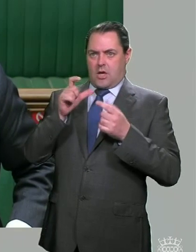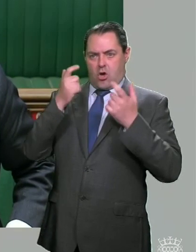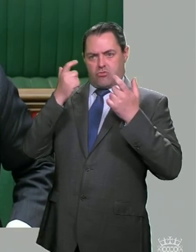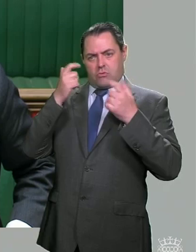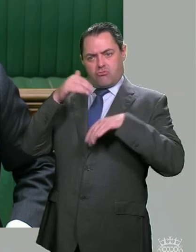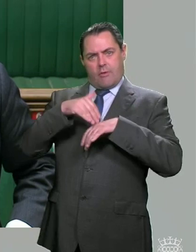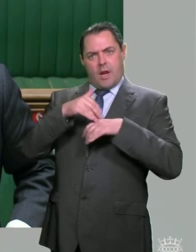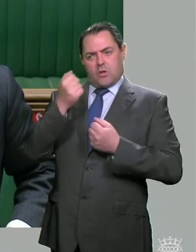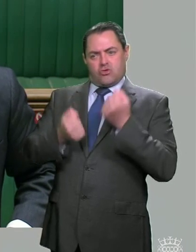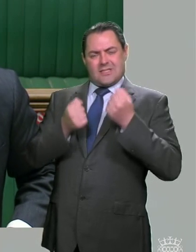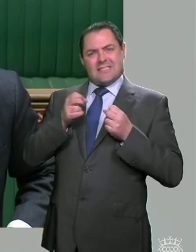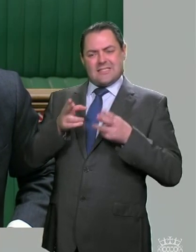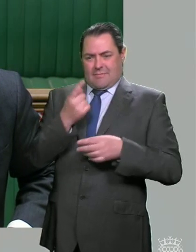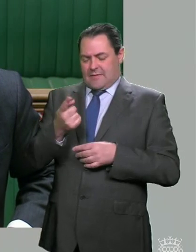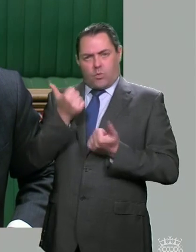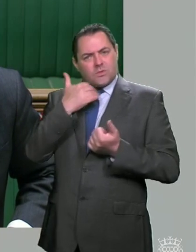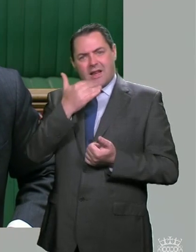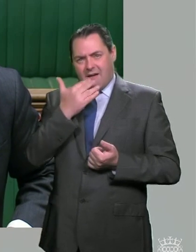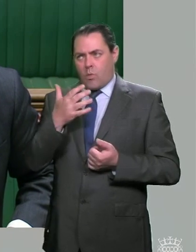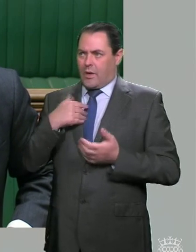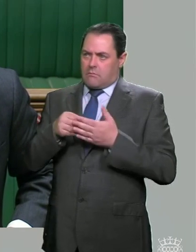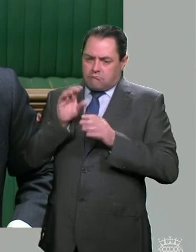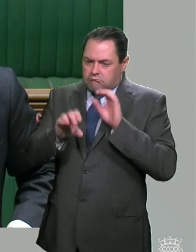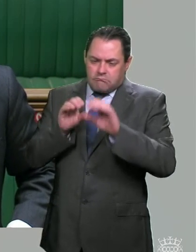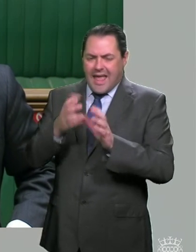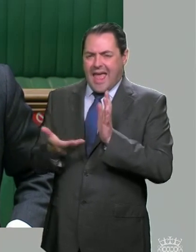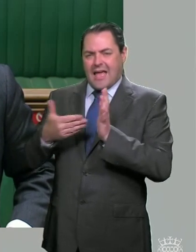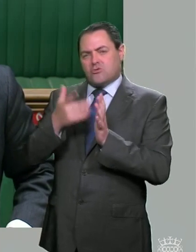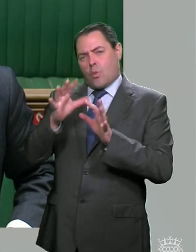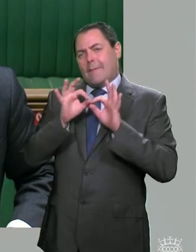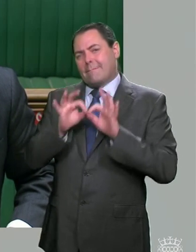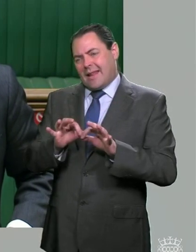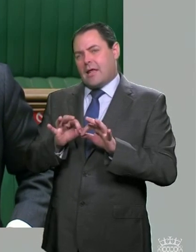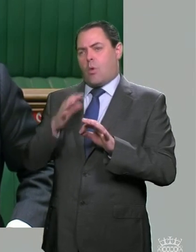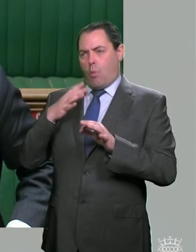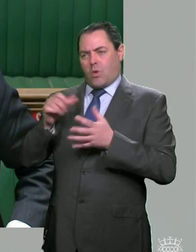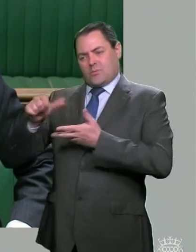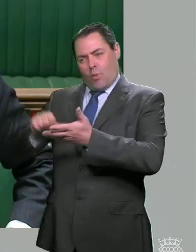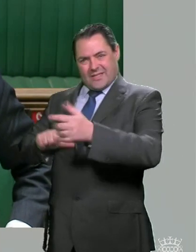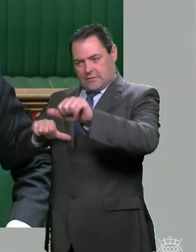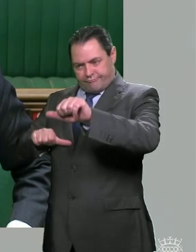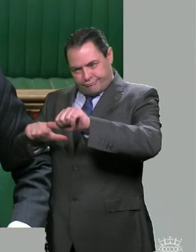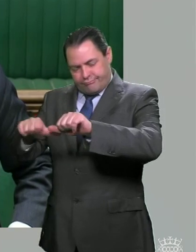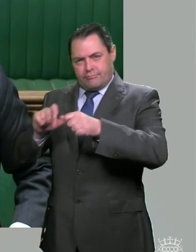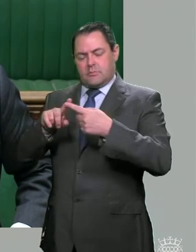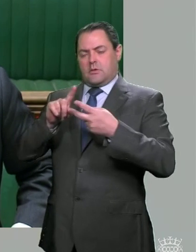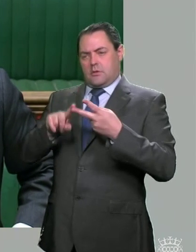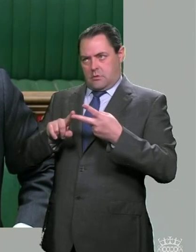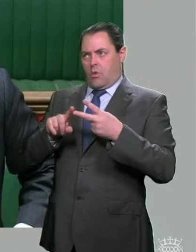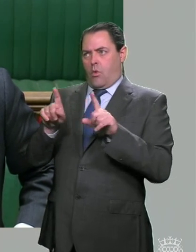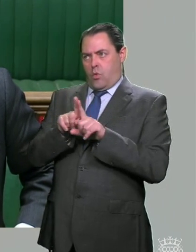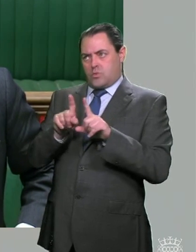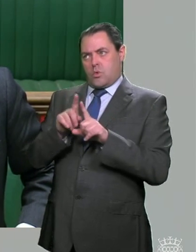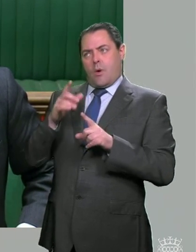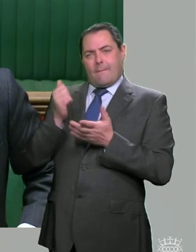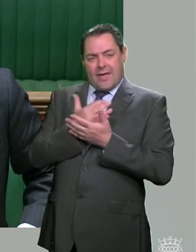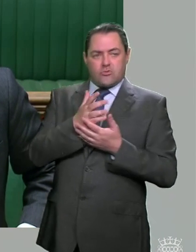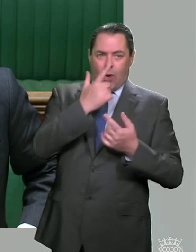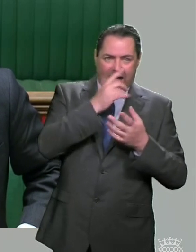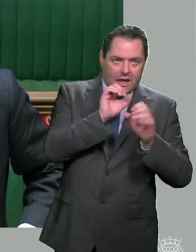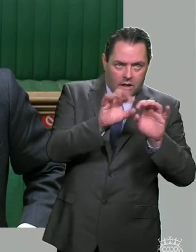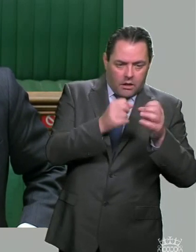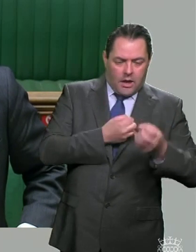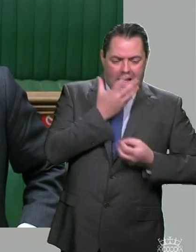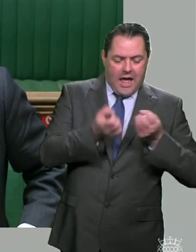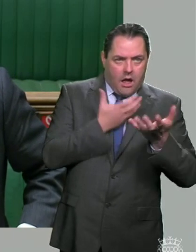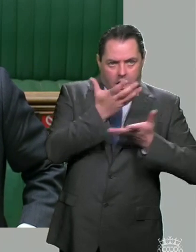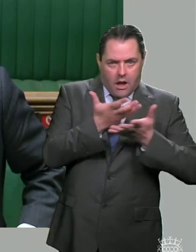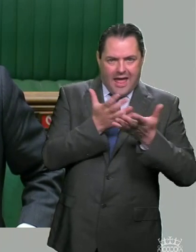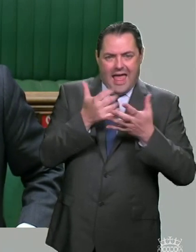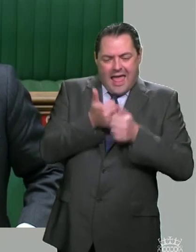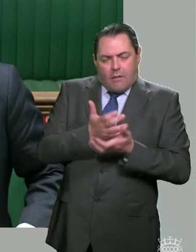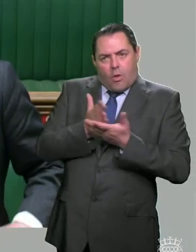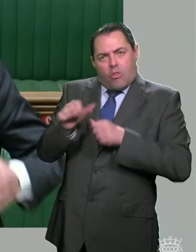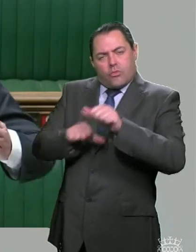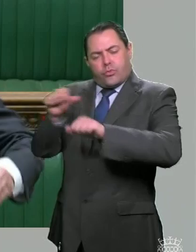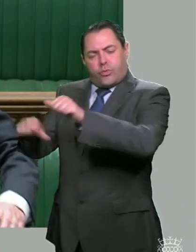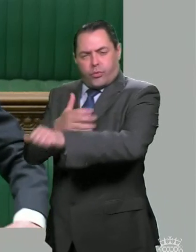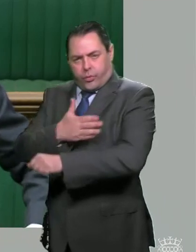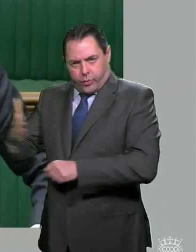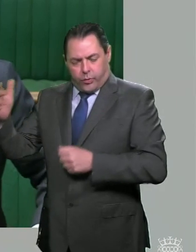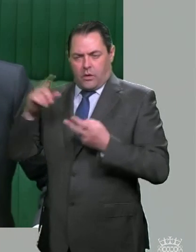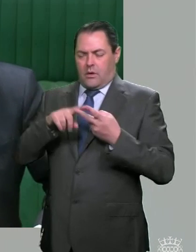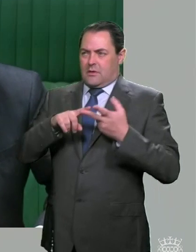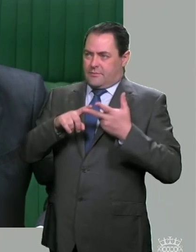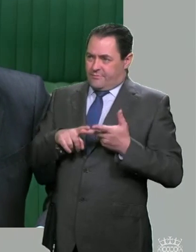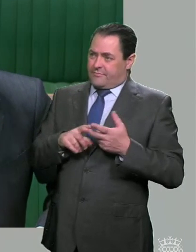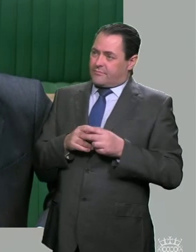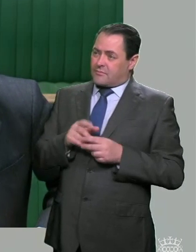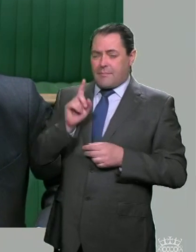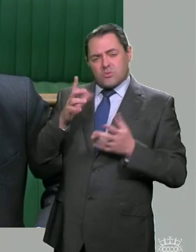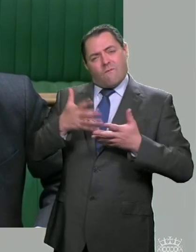We are fixing that. We are fixing that by investing another £1 billion in clearing the court backlogs and ensuring that they have people that they can listen to and trust who will help them through the trials of the criminal justice experience.